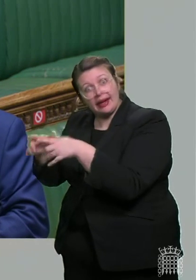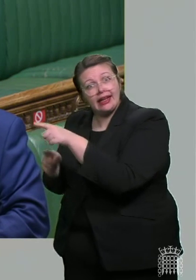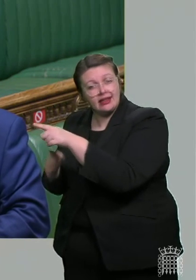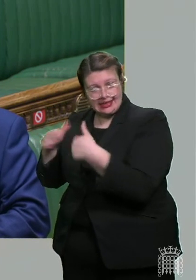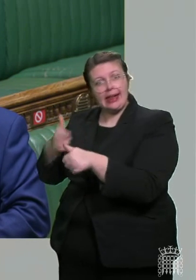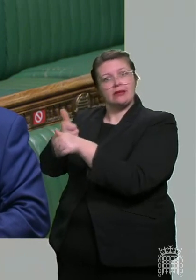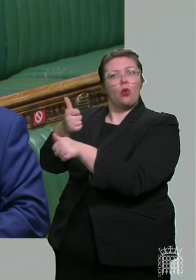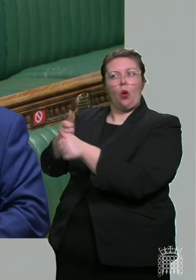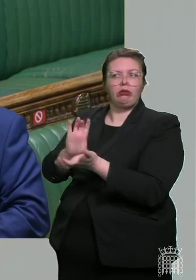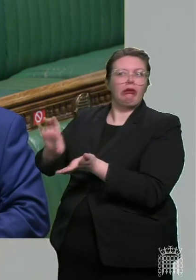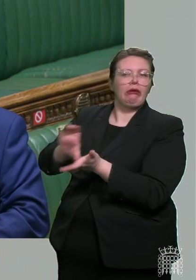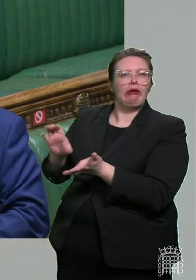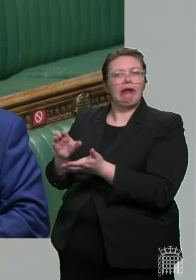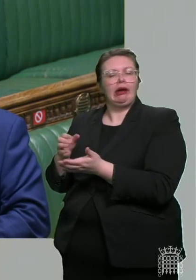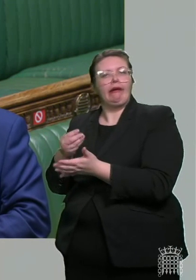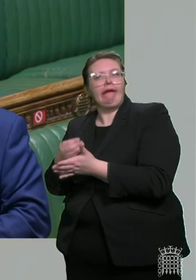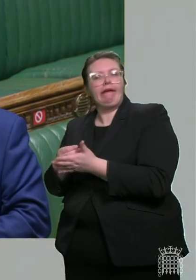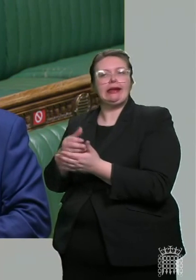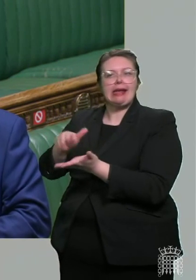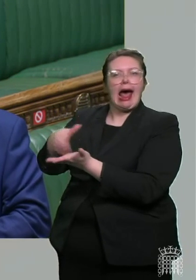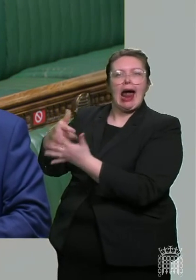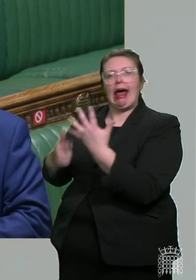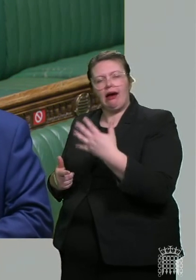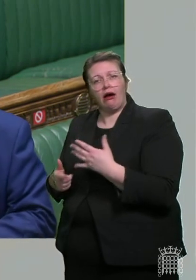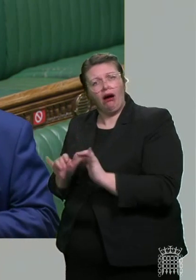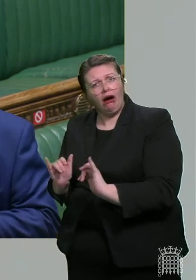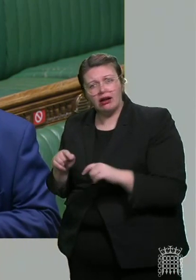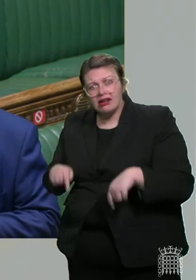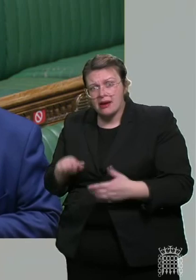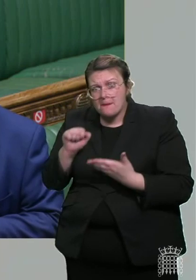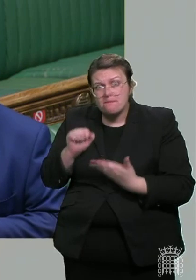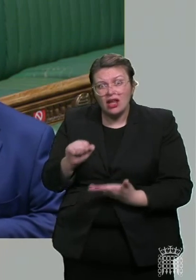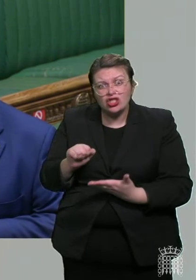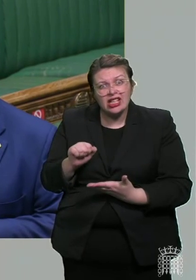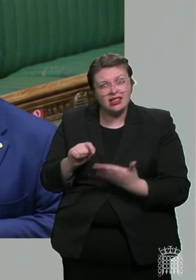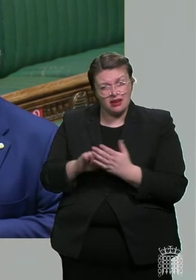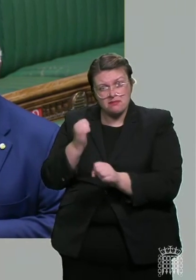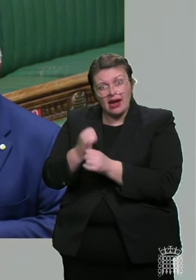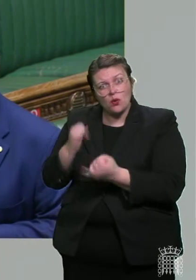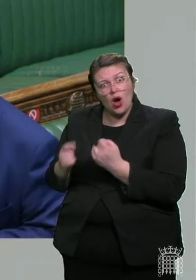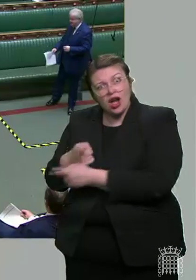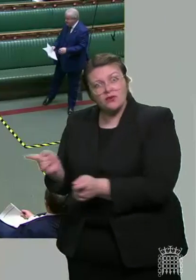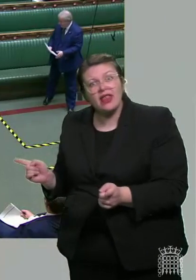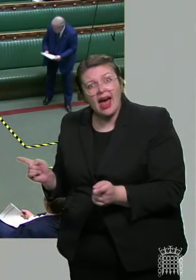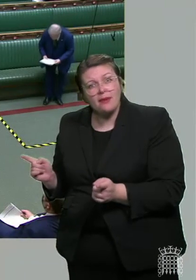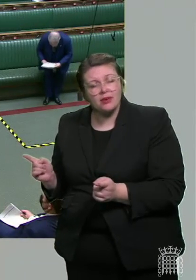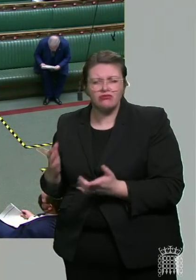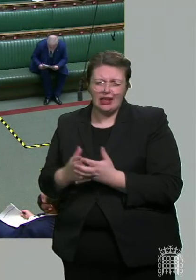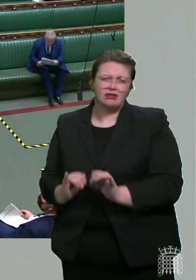Will the Prime Minister confirm that today’s Budget will force through the devastating cuts to international aid?